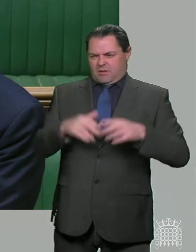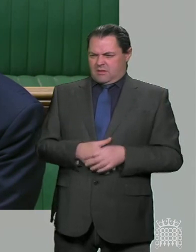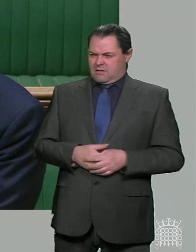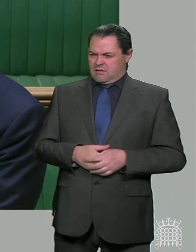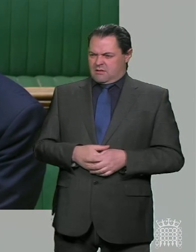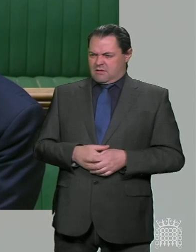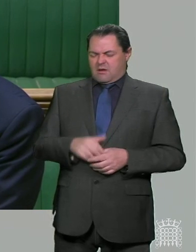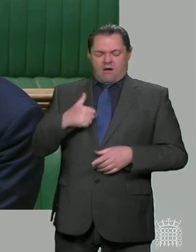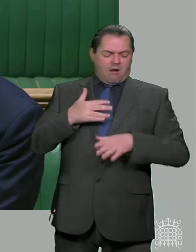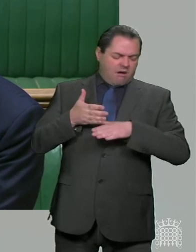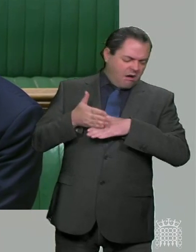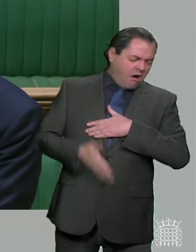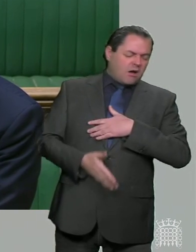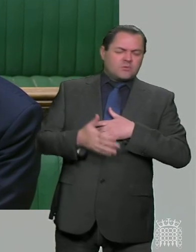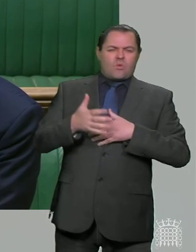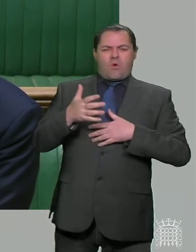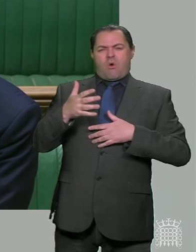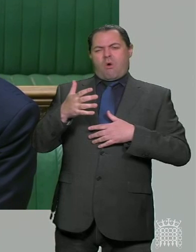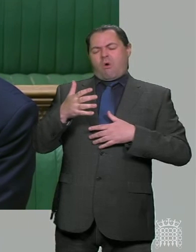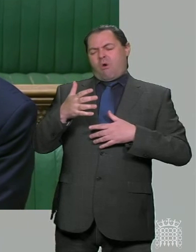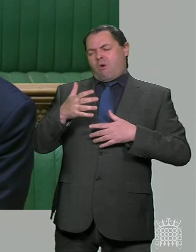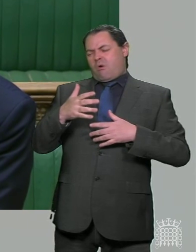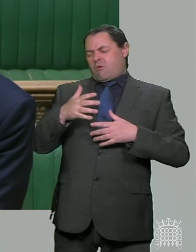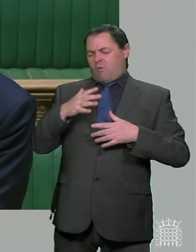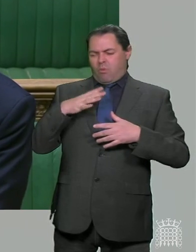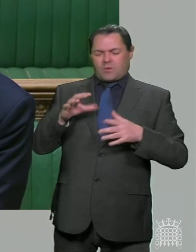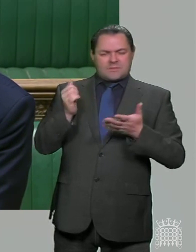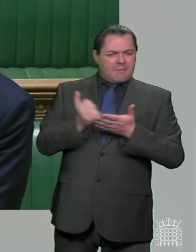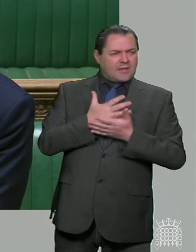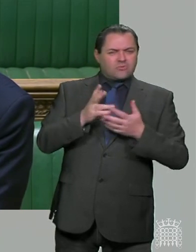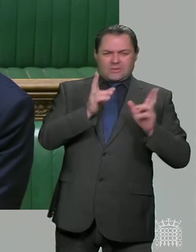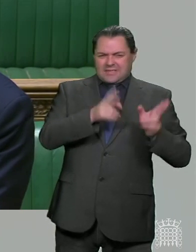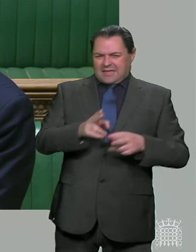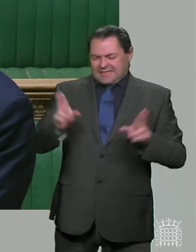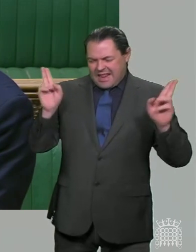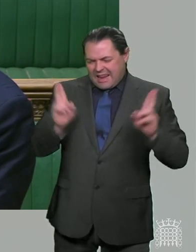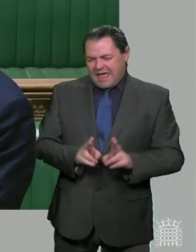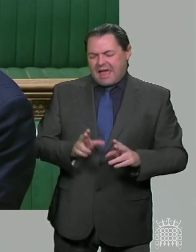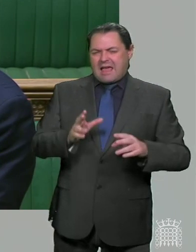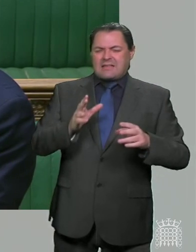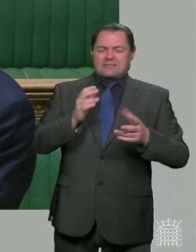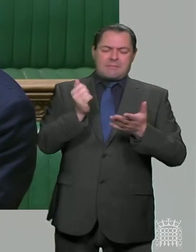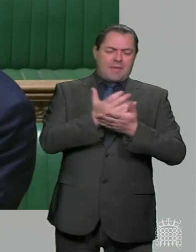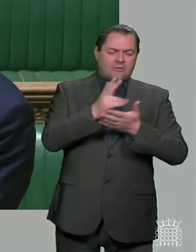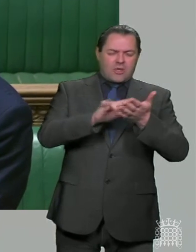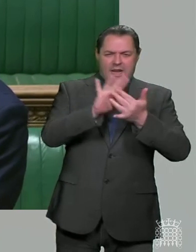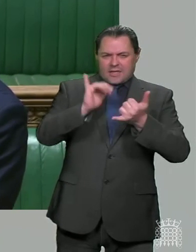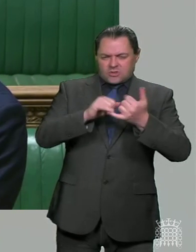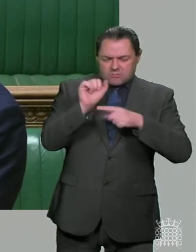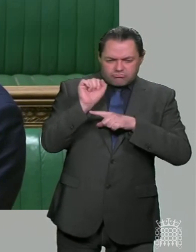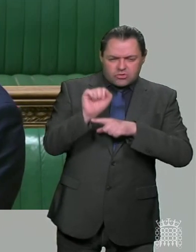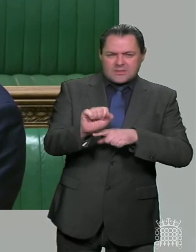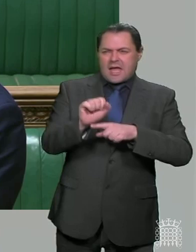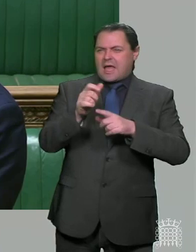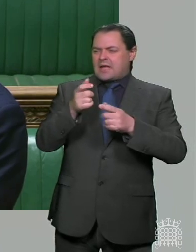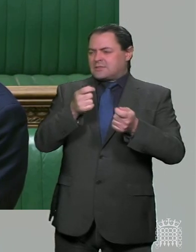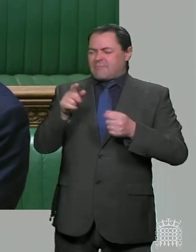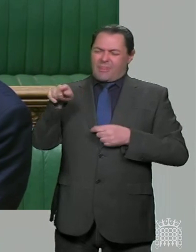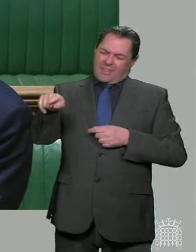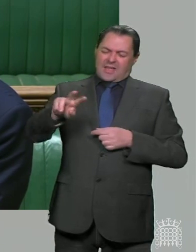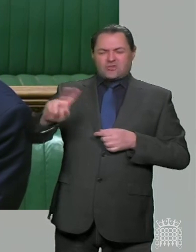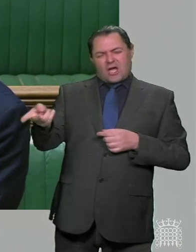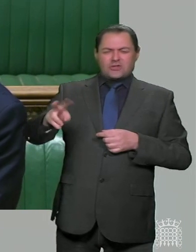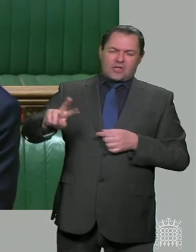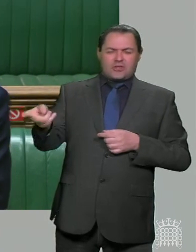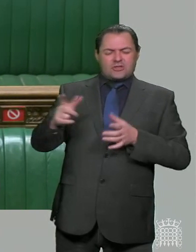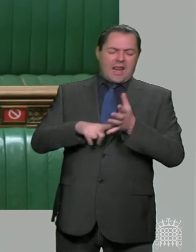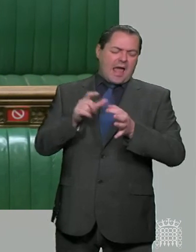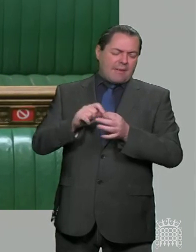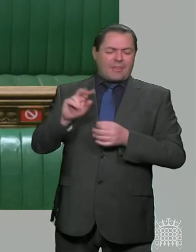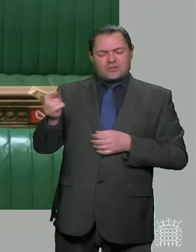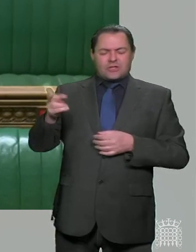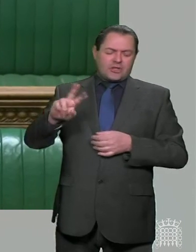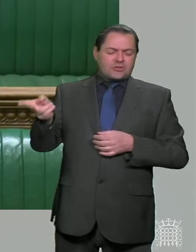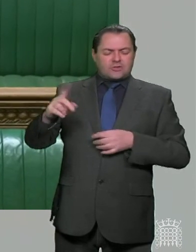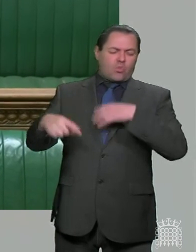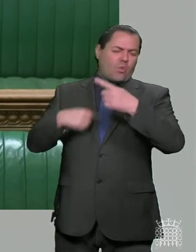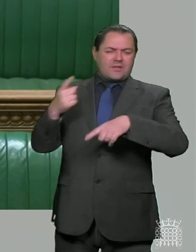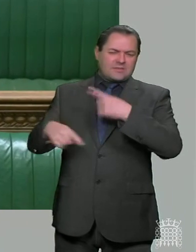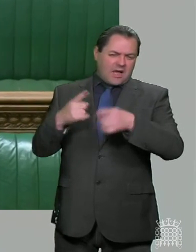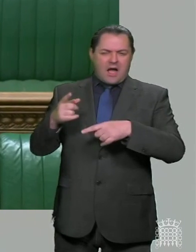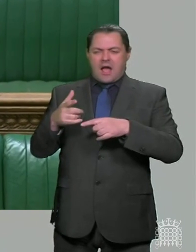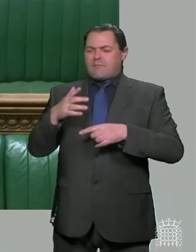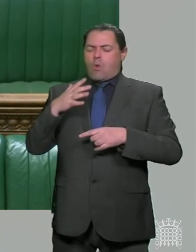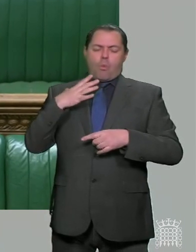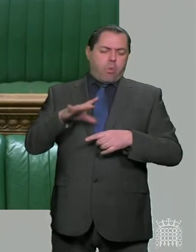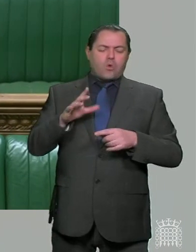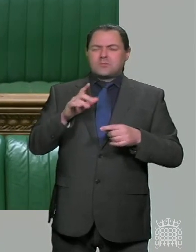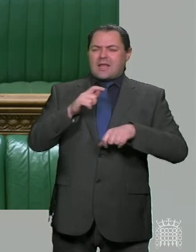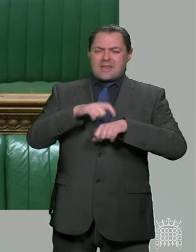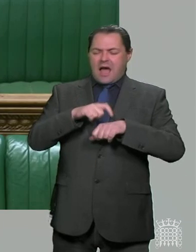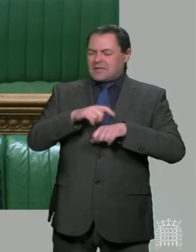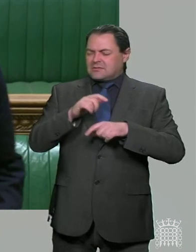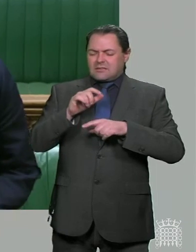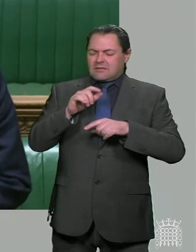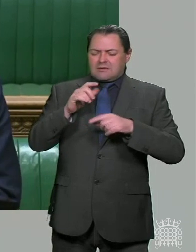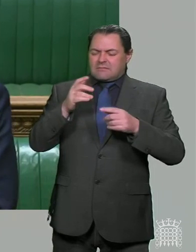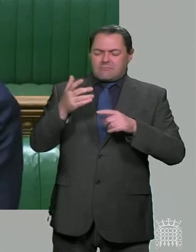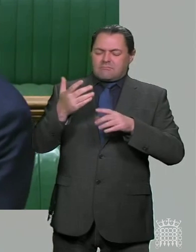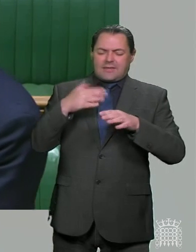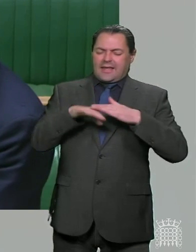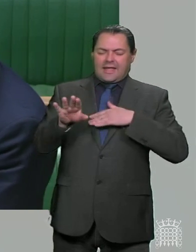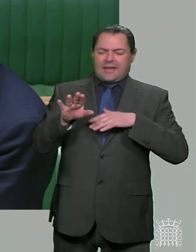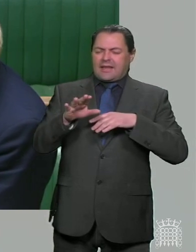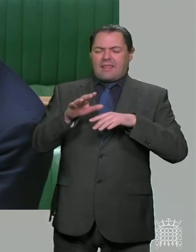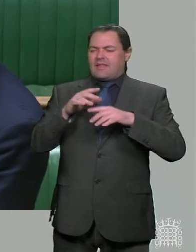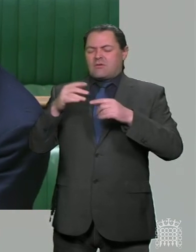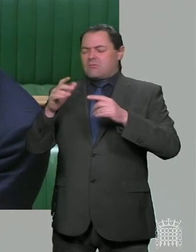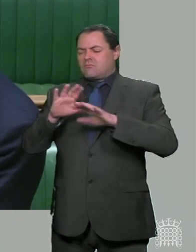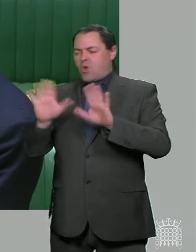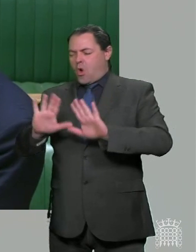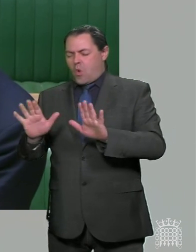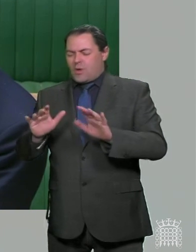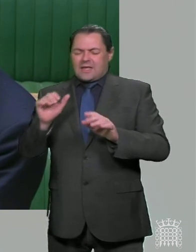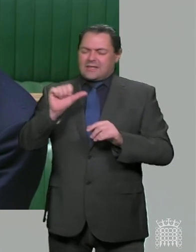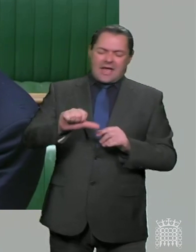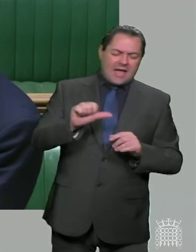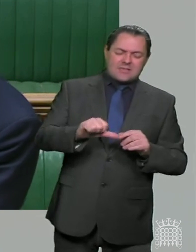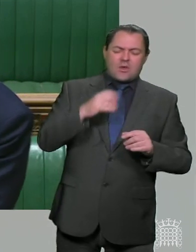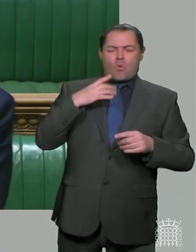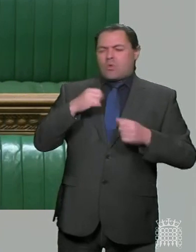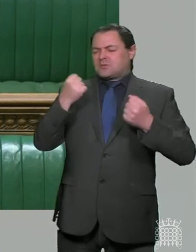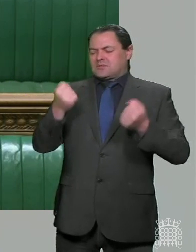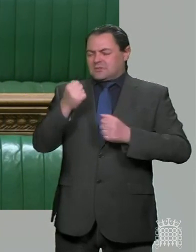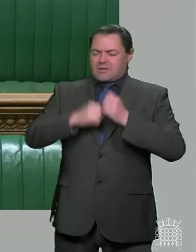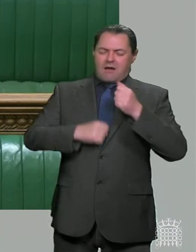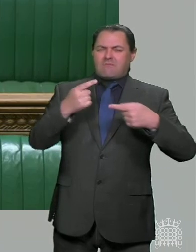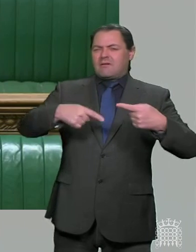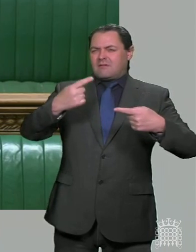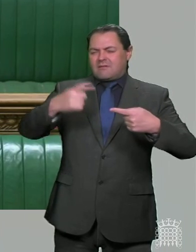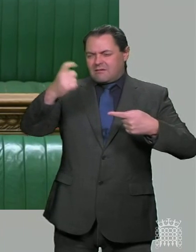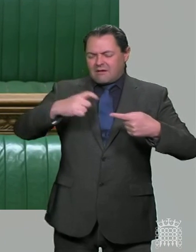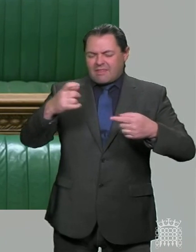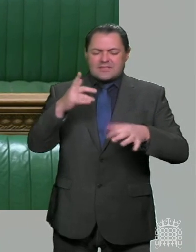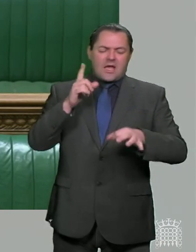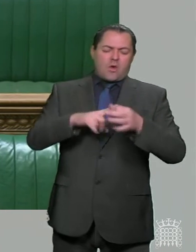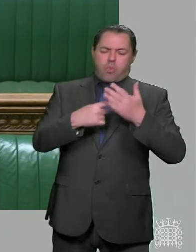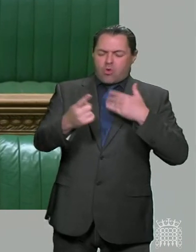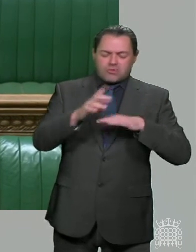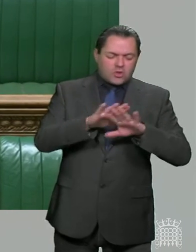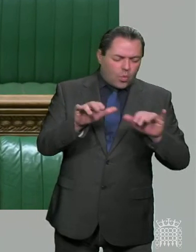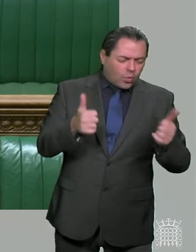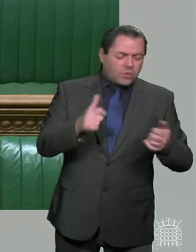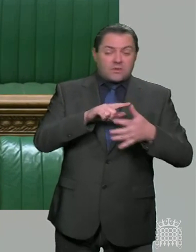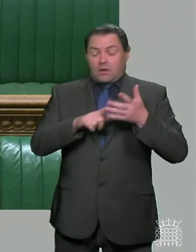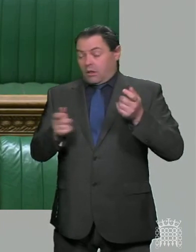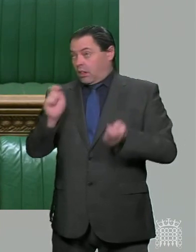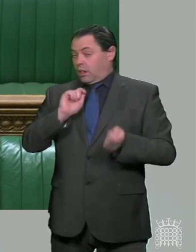We have worked flat out to minimise loss of life and to protect the NHS, while the Opposition have flip-flopped from one position to another, backing curfew one day and opposing it the next, backing lockdowns one day and opposing them the next, calling for tougher border controls one day and then saying that quarantine is a blunt instrument the next.